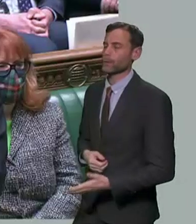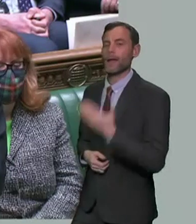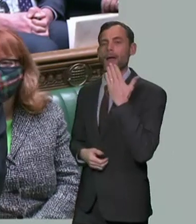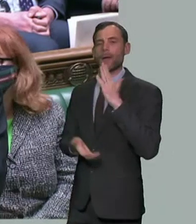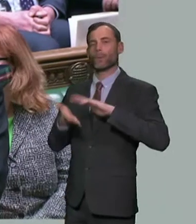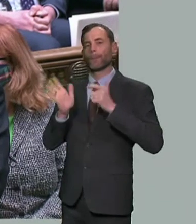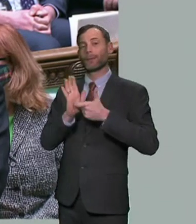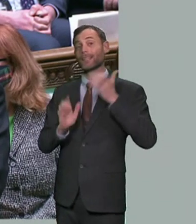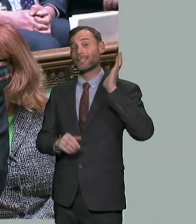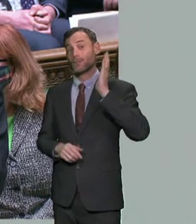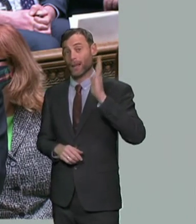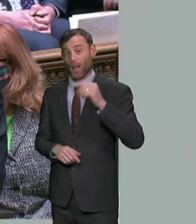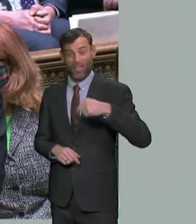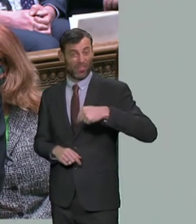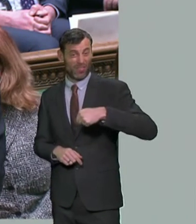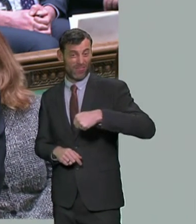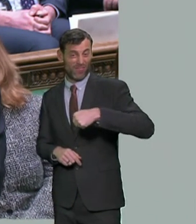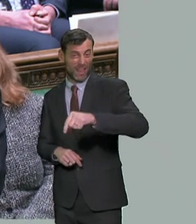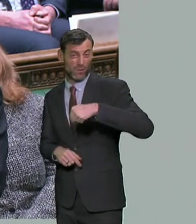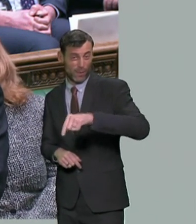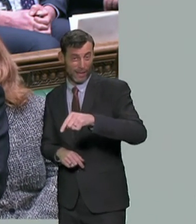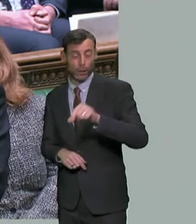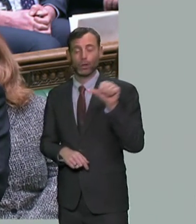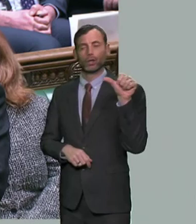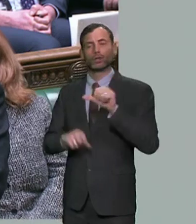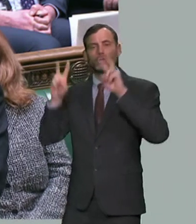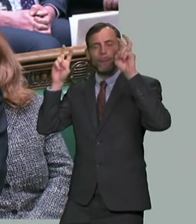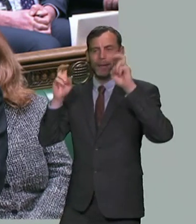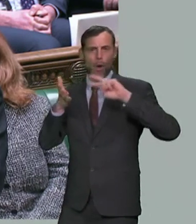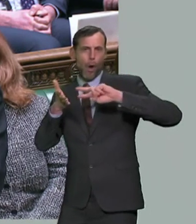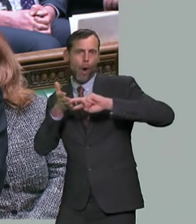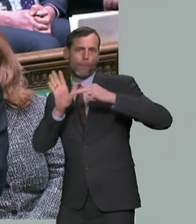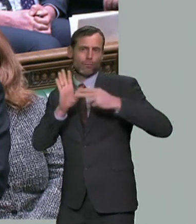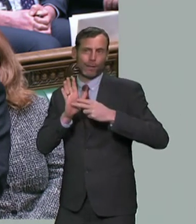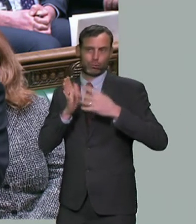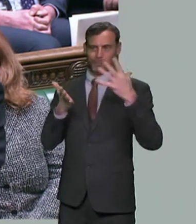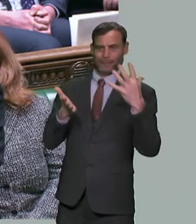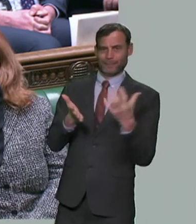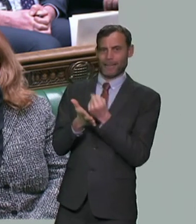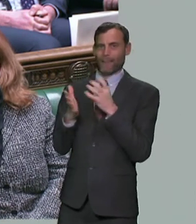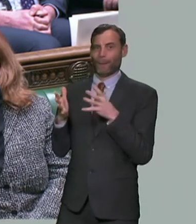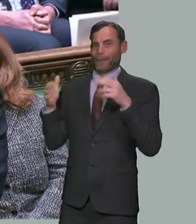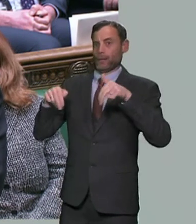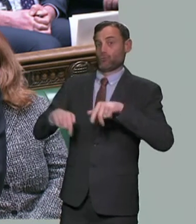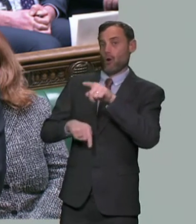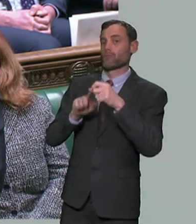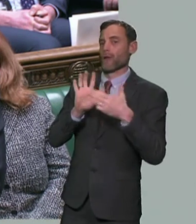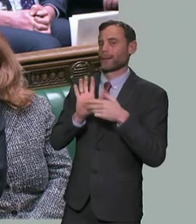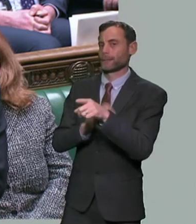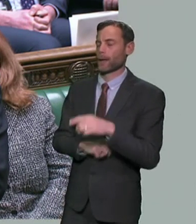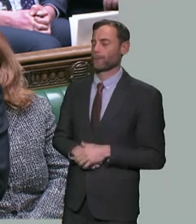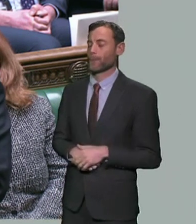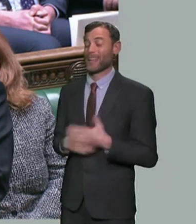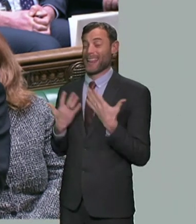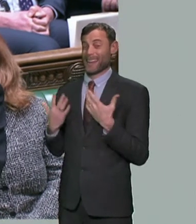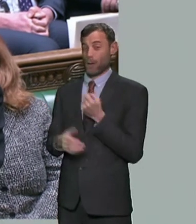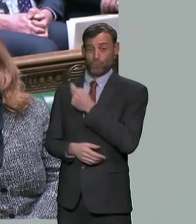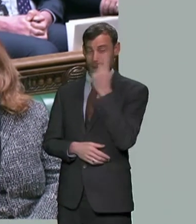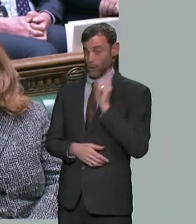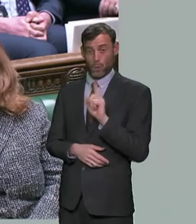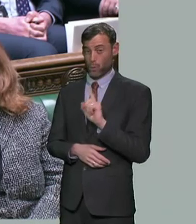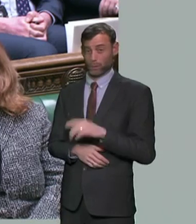This week was supposed to be Operation Save Big Dog, but it has quickly become Operation Dog’s Dinner.